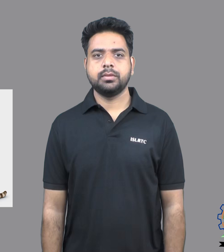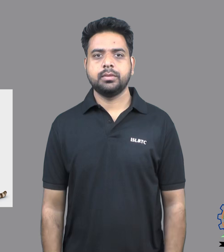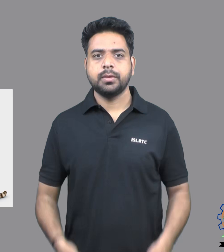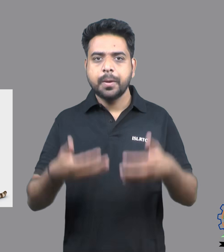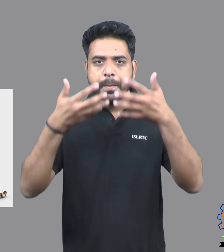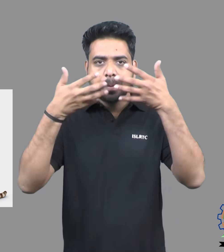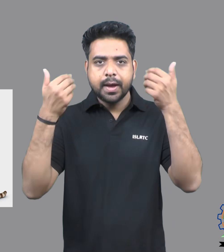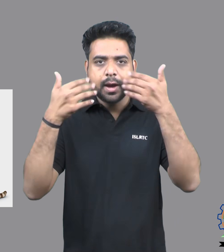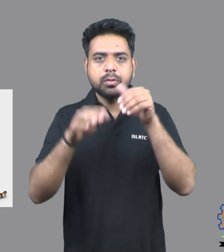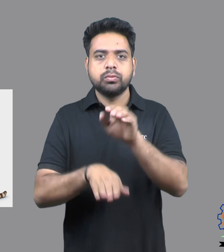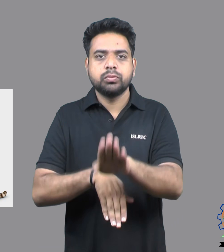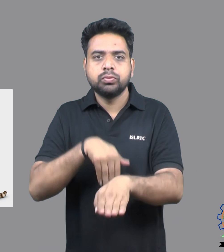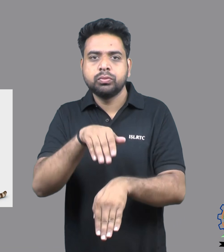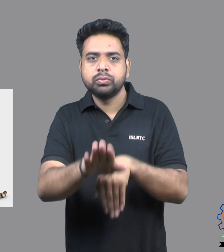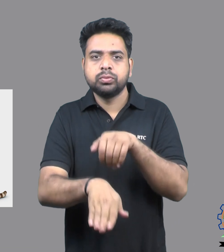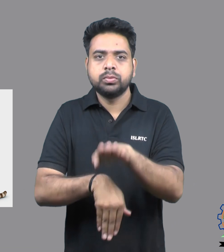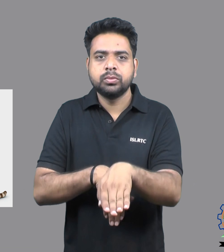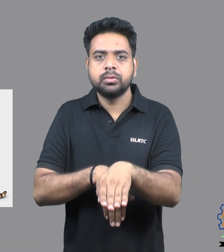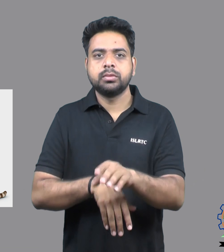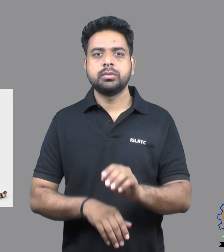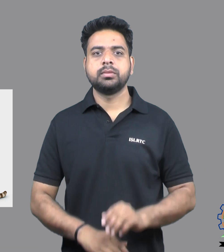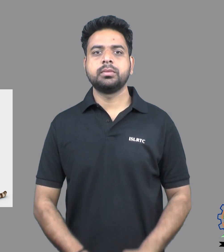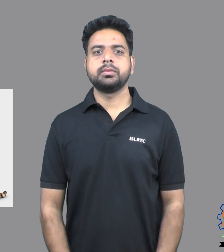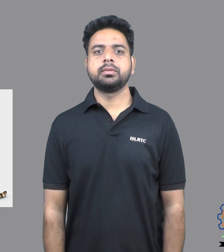Cat